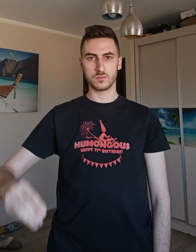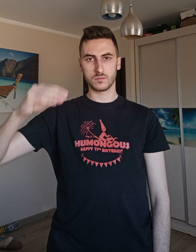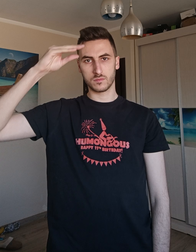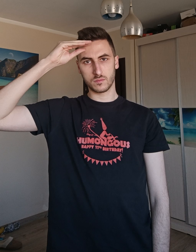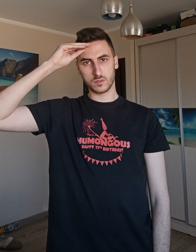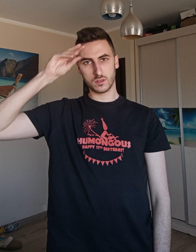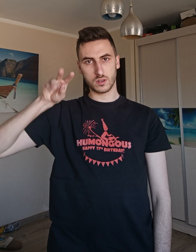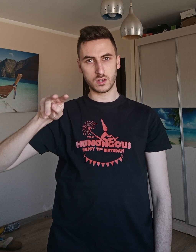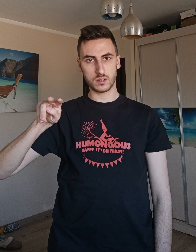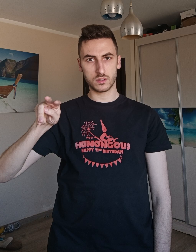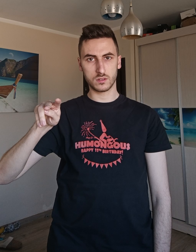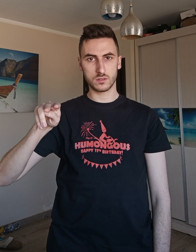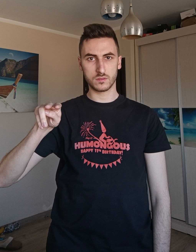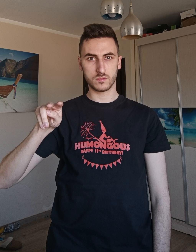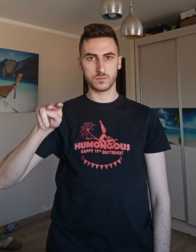אח